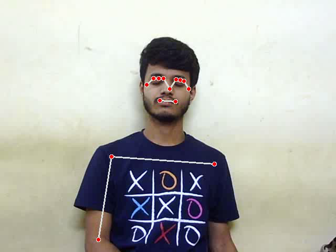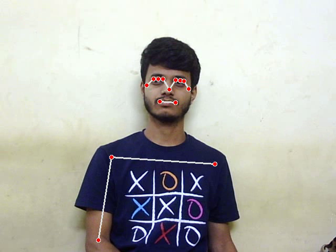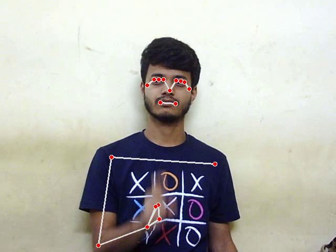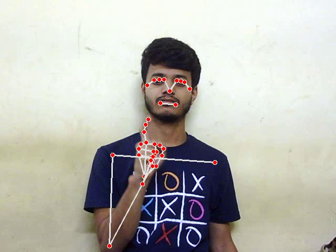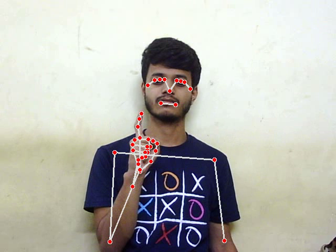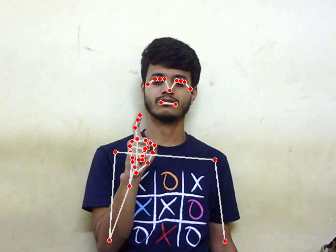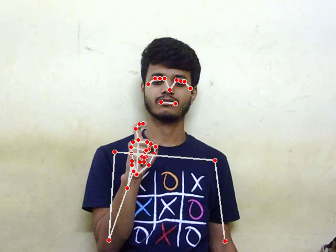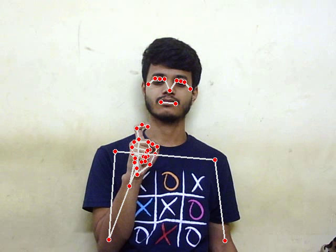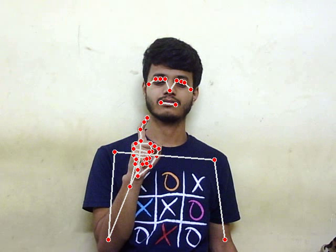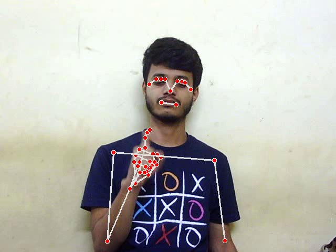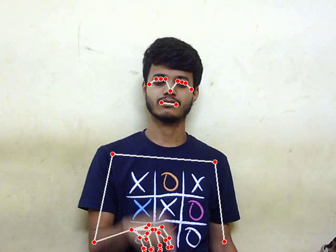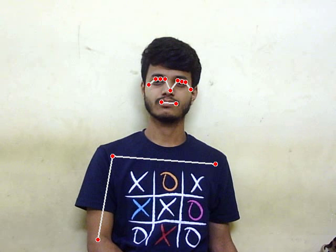question